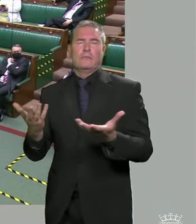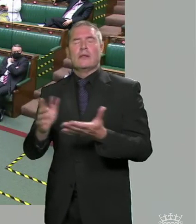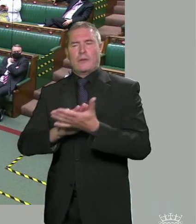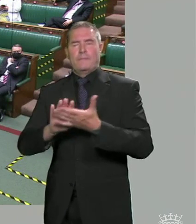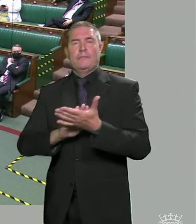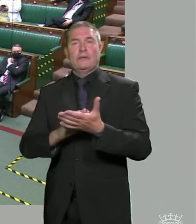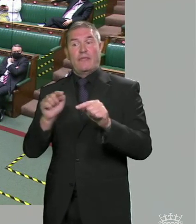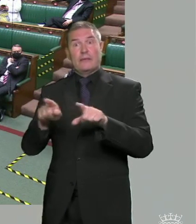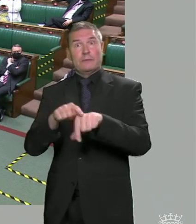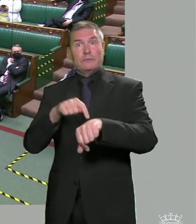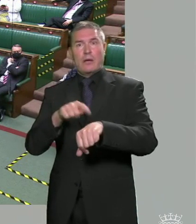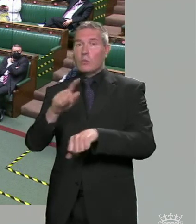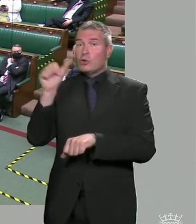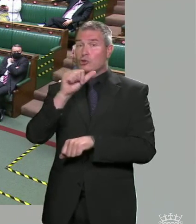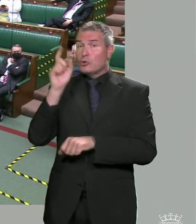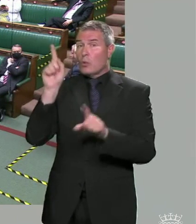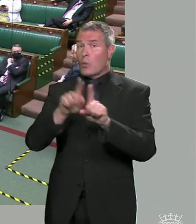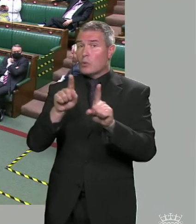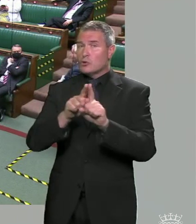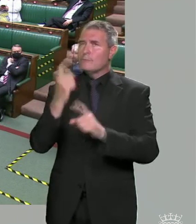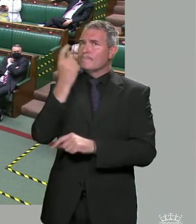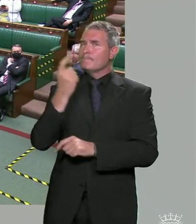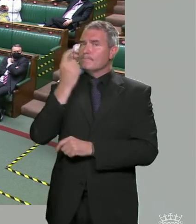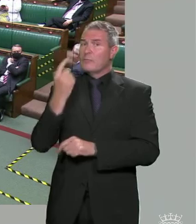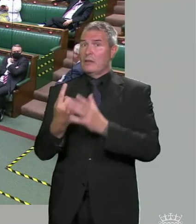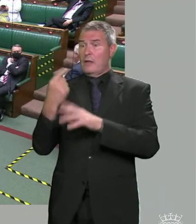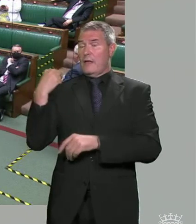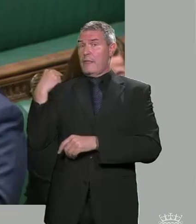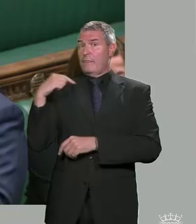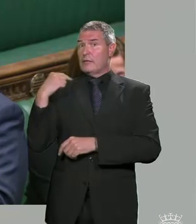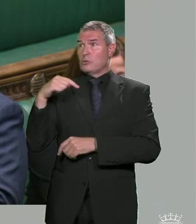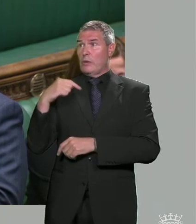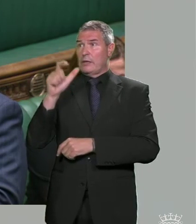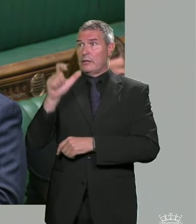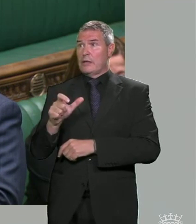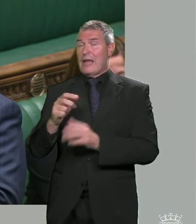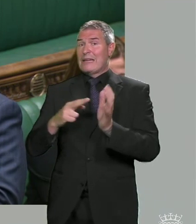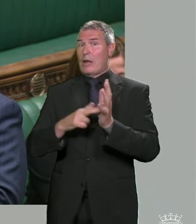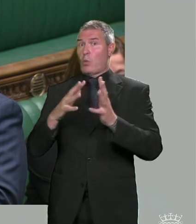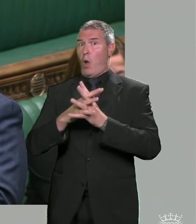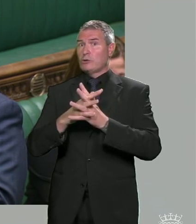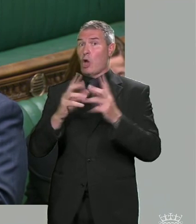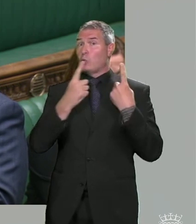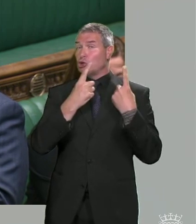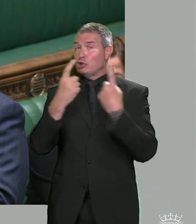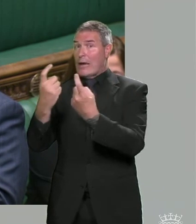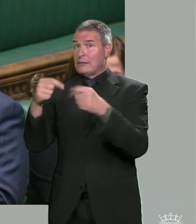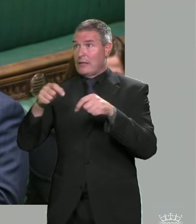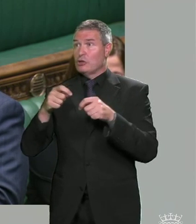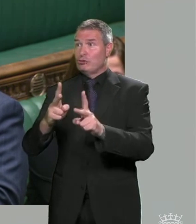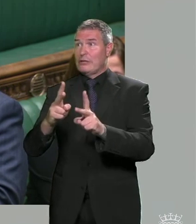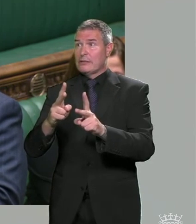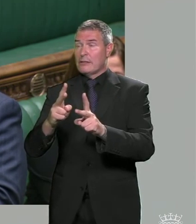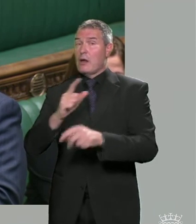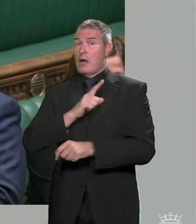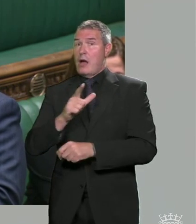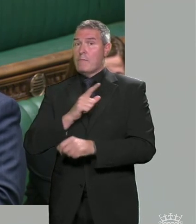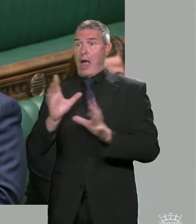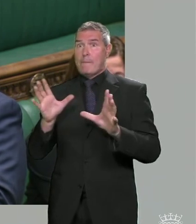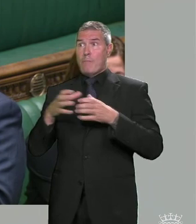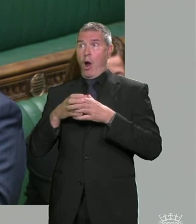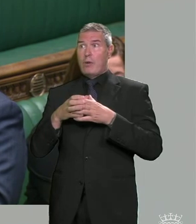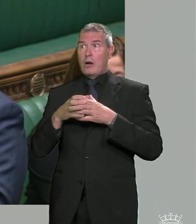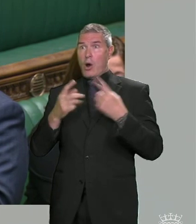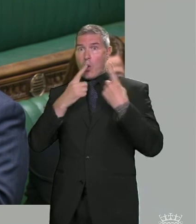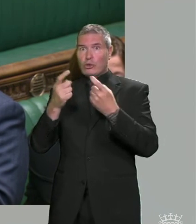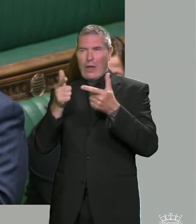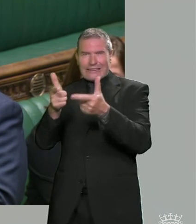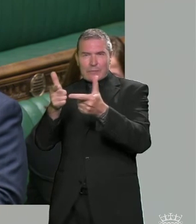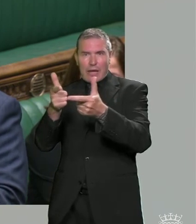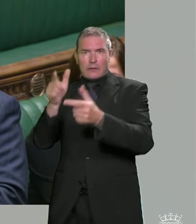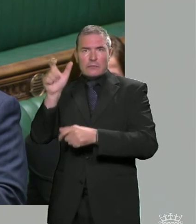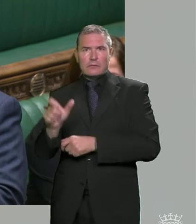Of course, as we do that, we should also reflect on what we saw earlier this week with the journalist Nick Watt chased through the streets of Whitehall by a mob seeking to intimidate.